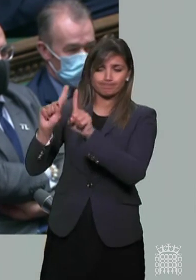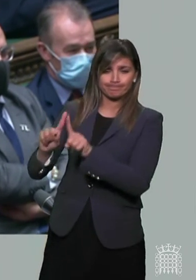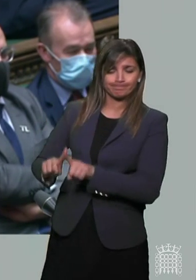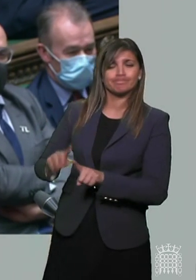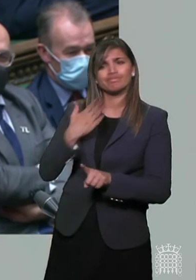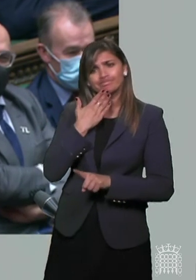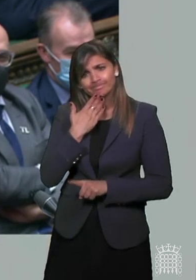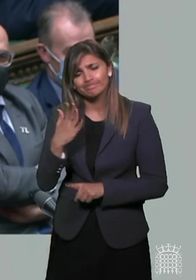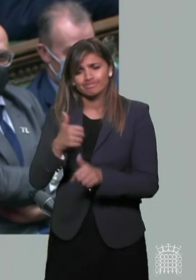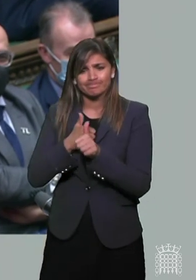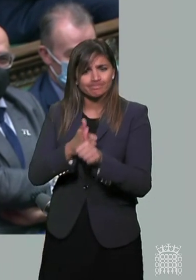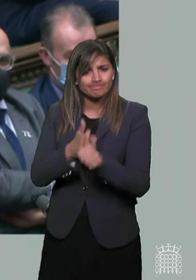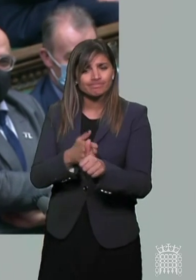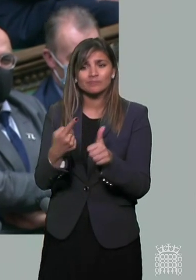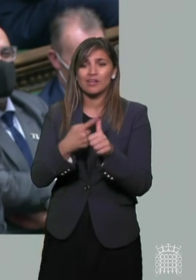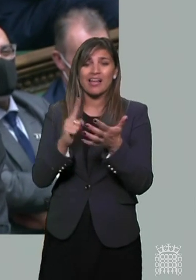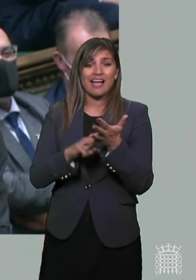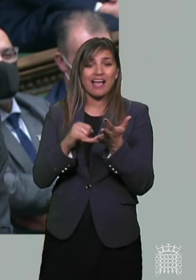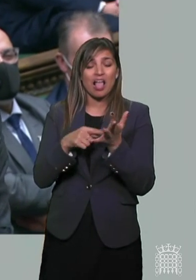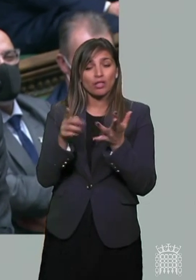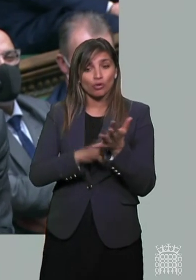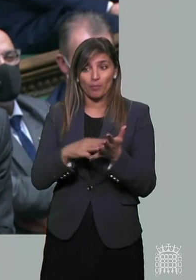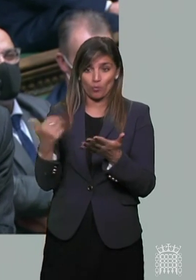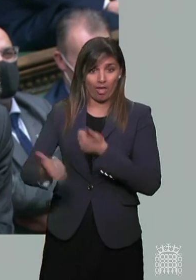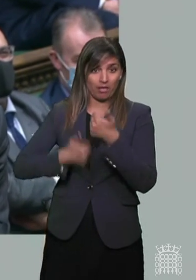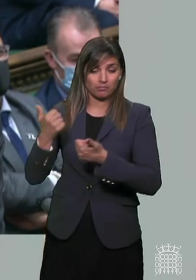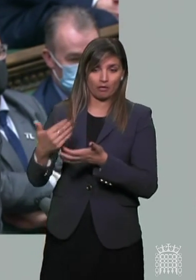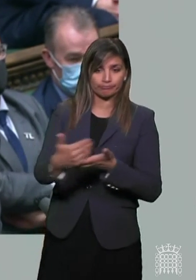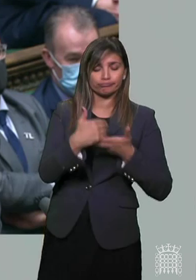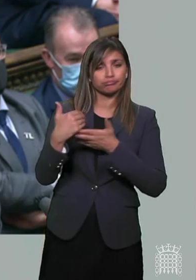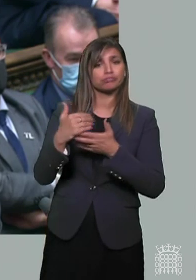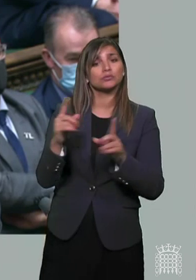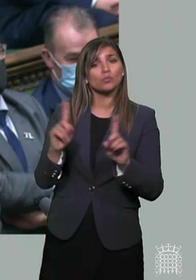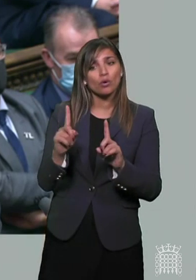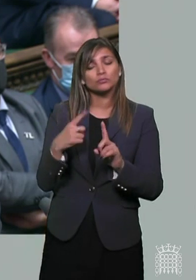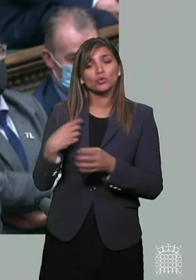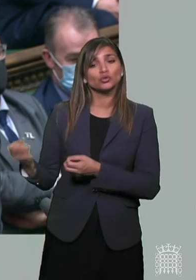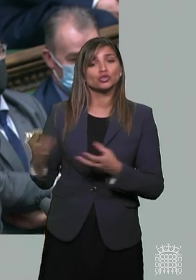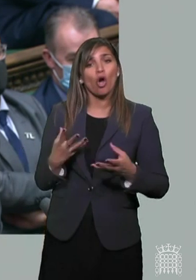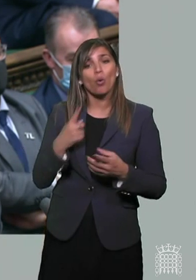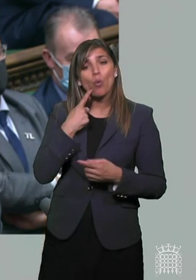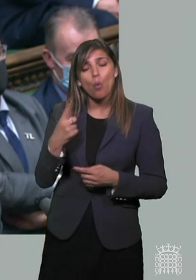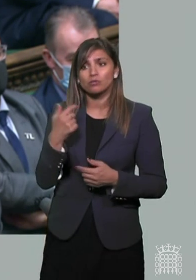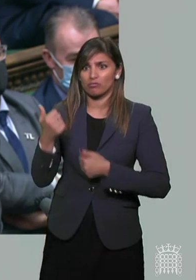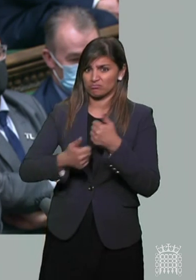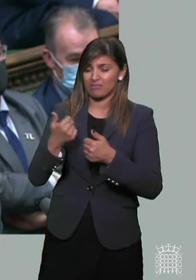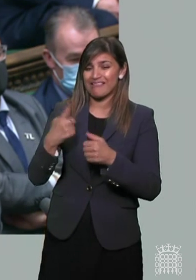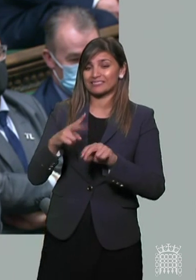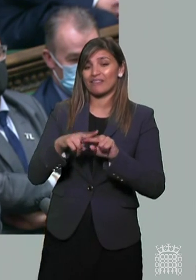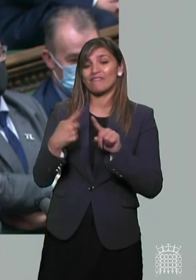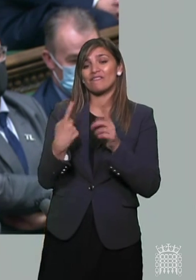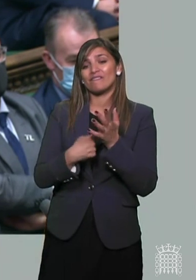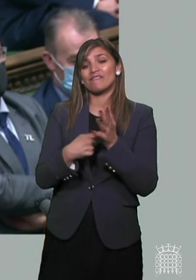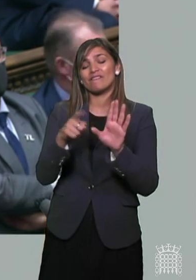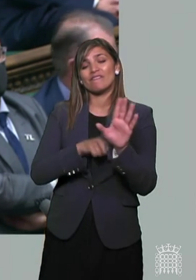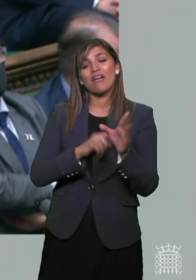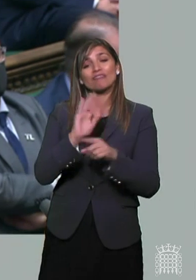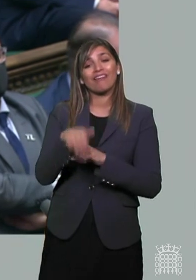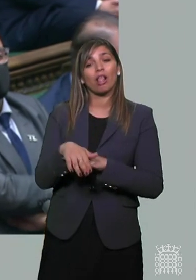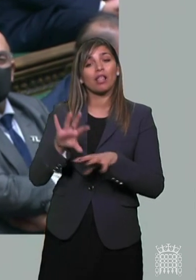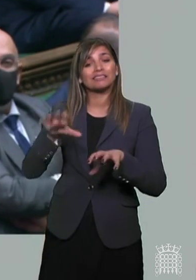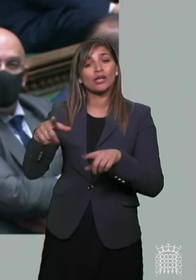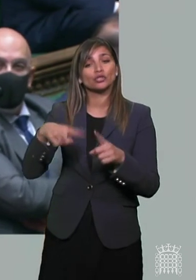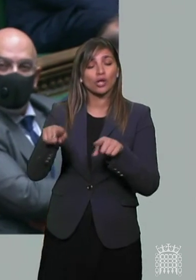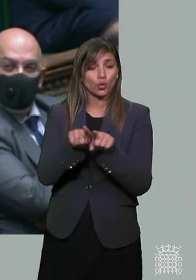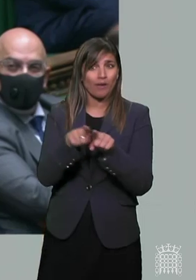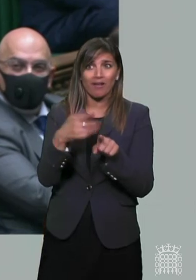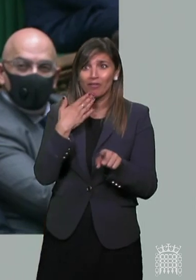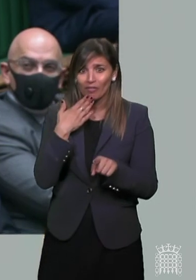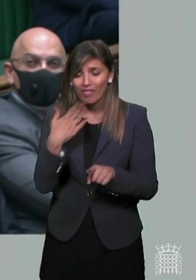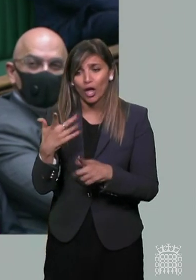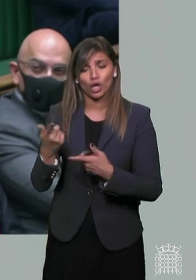I congratulate Hitachi and Alstom on securing the HS2 stock order and the proponents of Ferryhill station for completing the initial business case for the scheme.